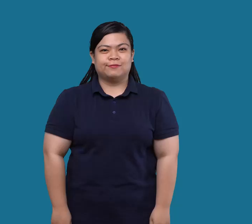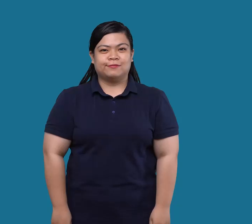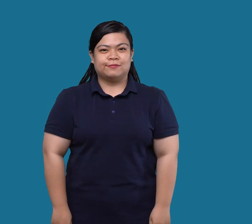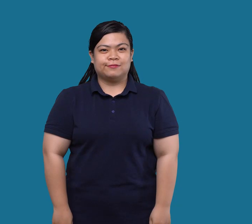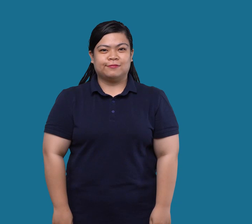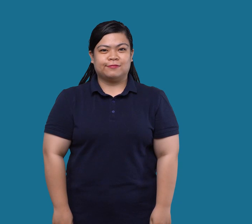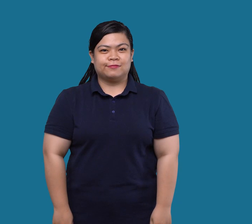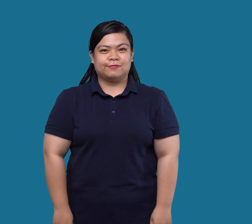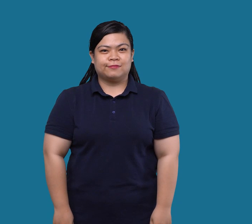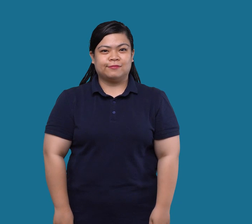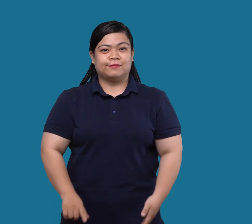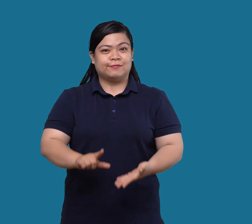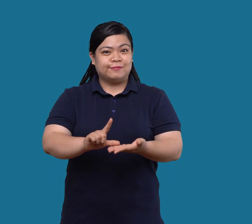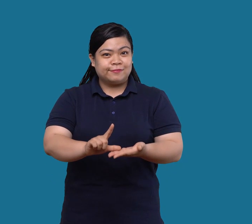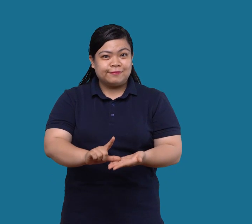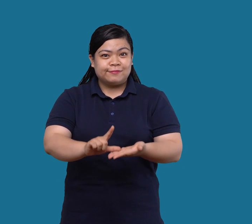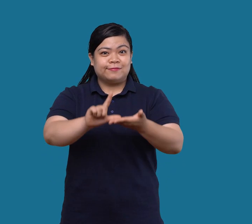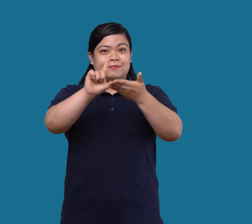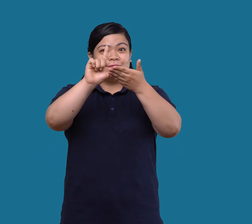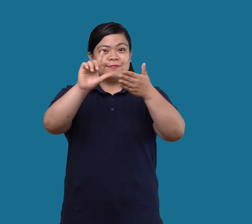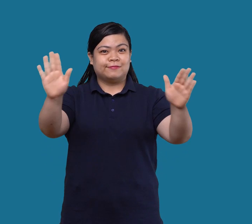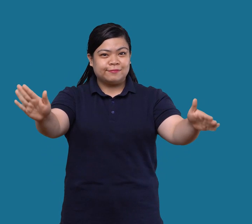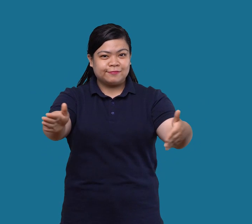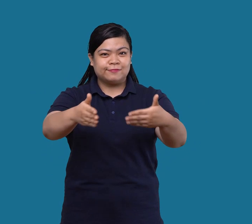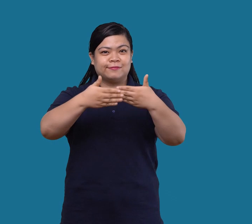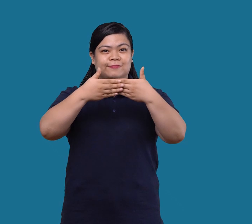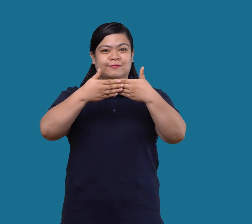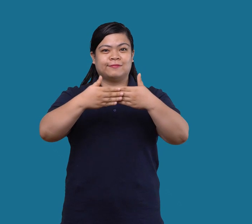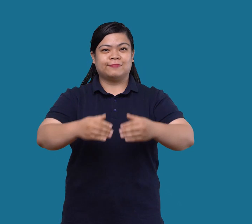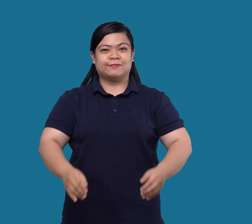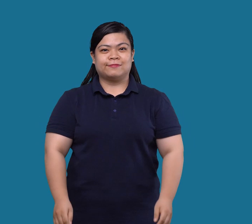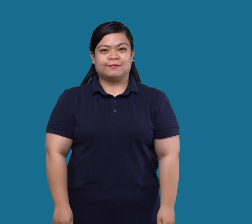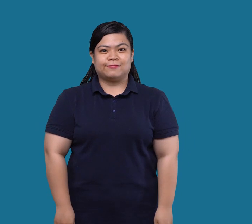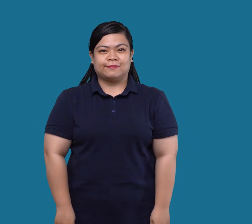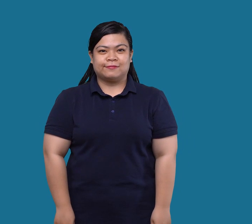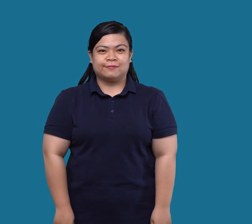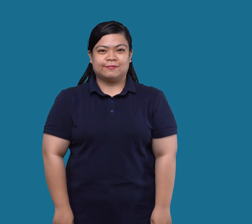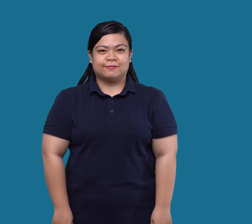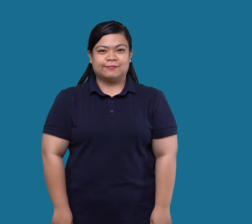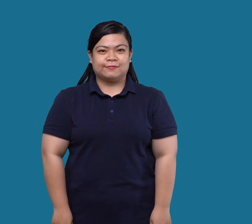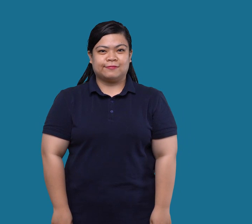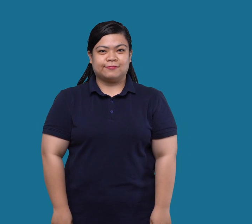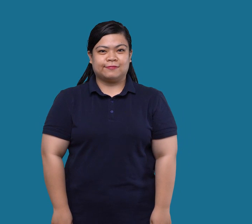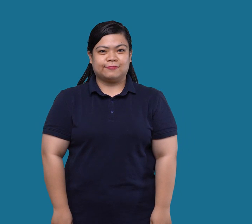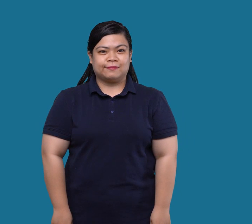lễ bế giảng